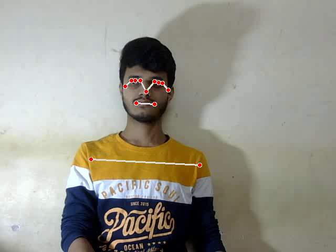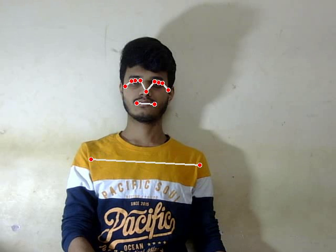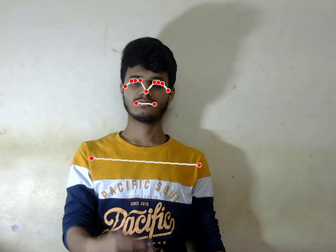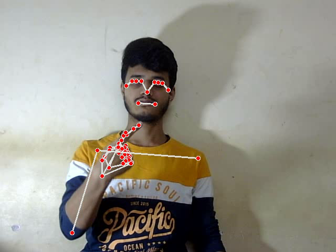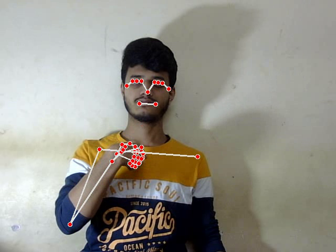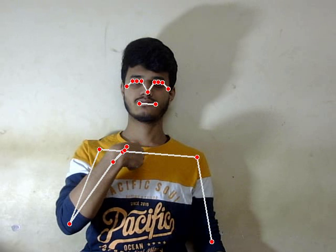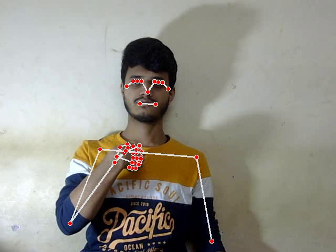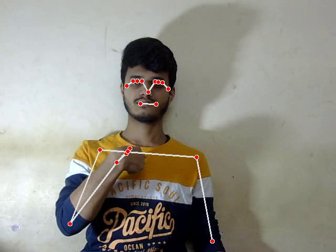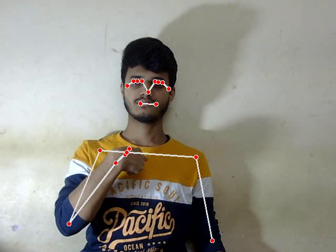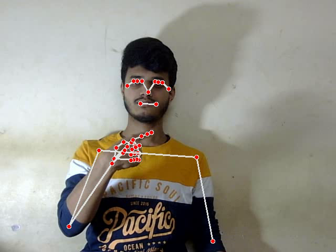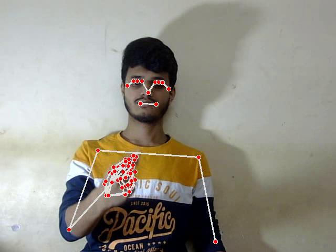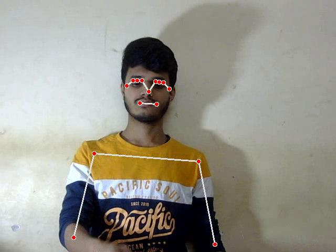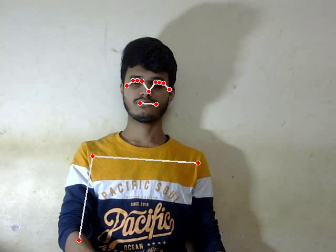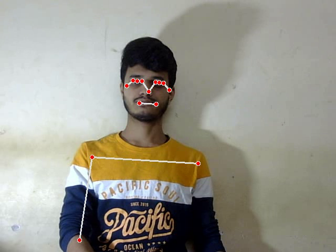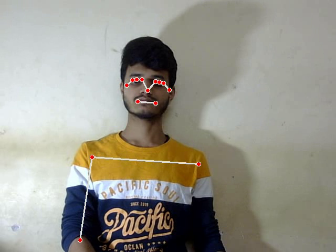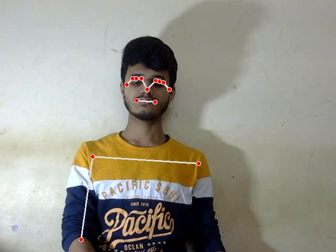I